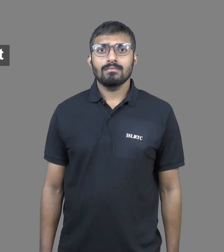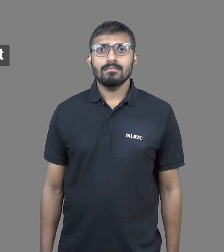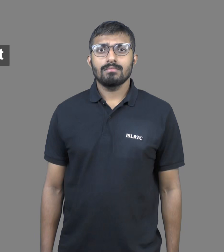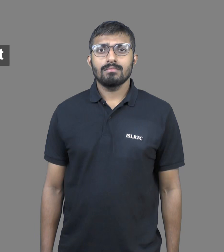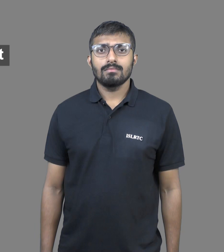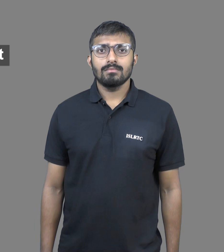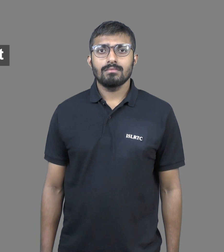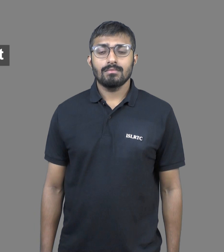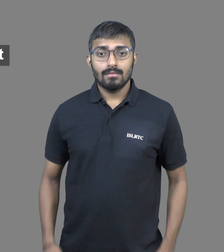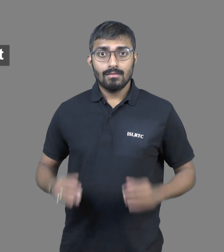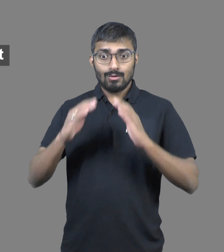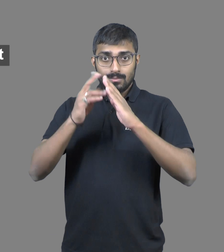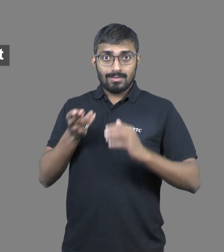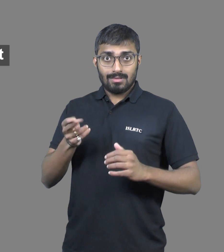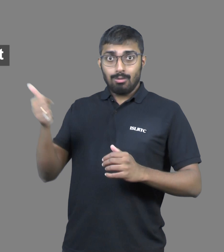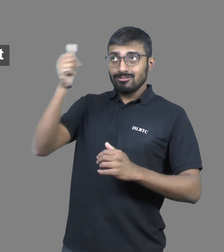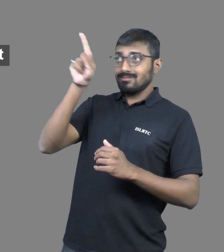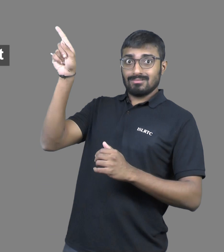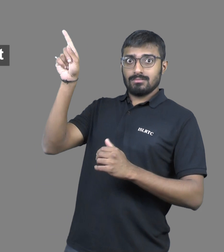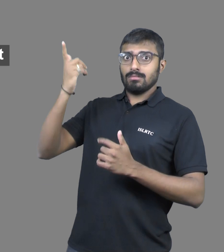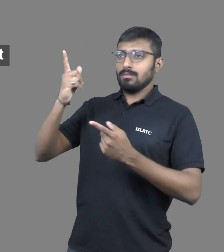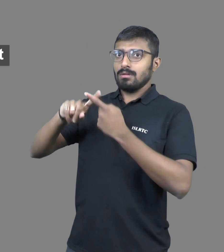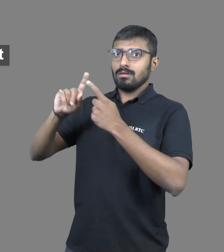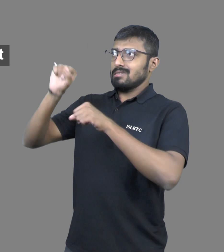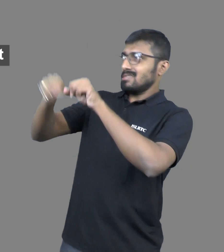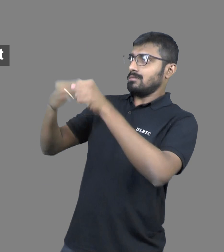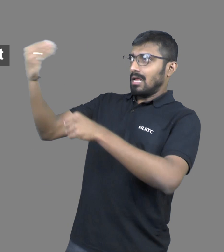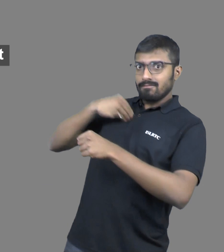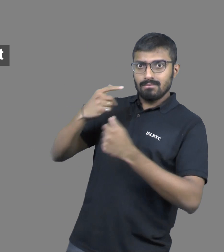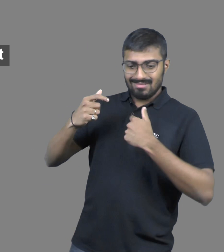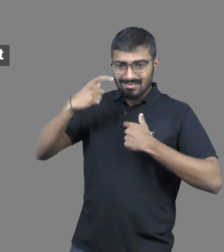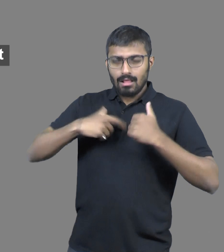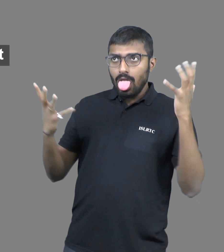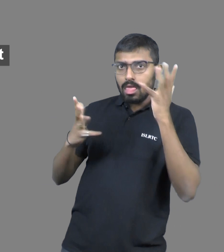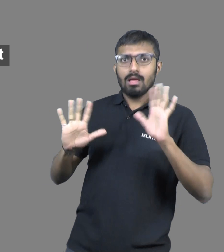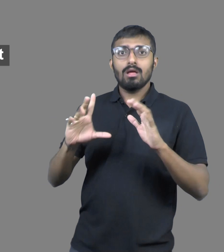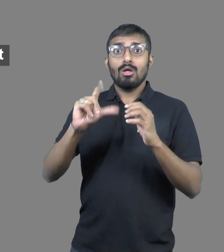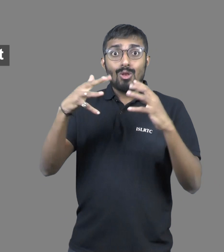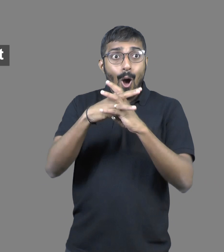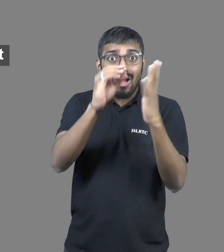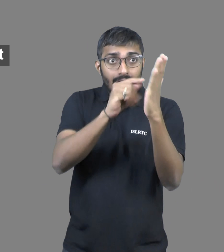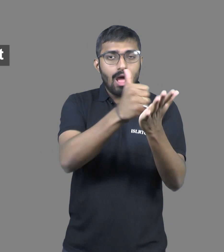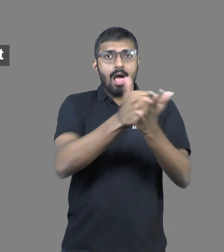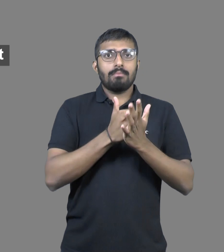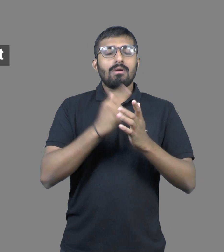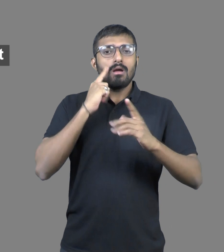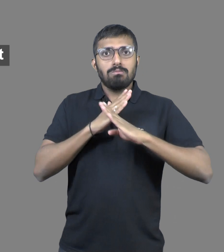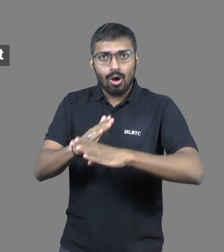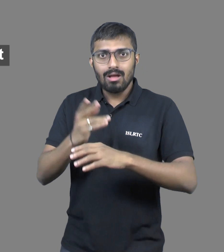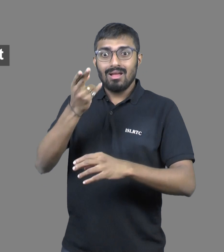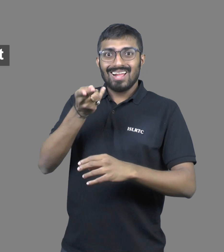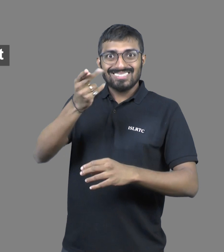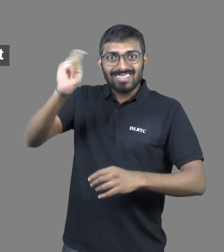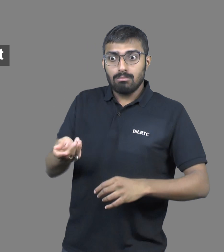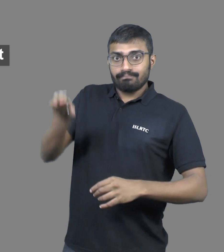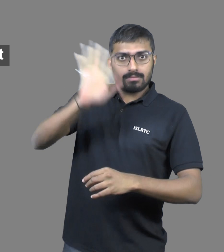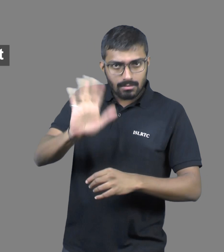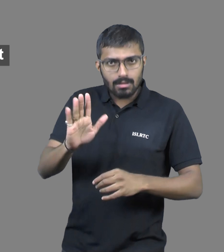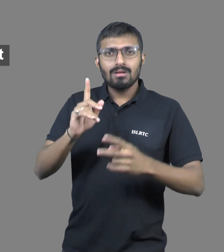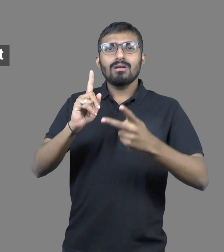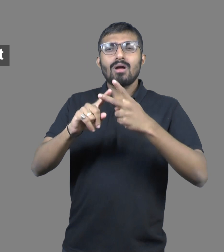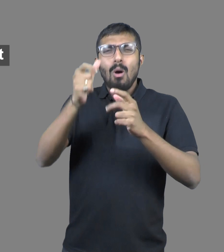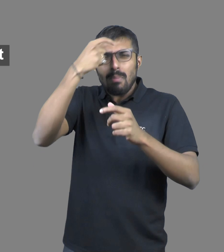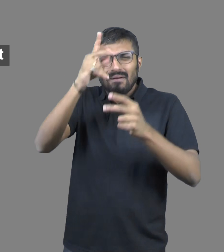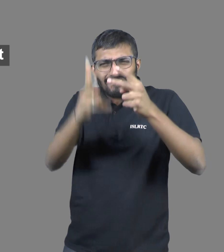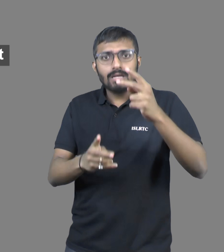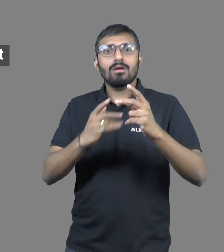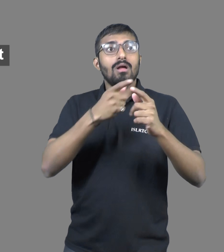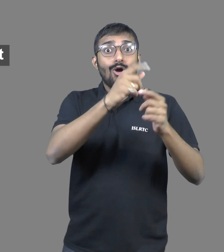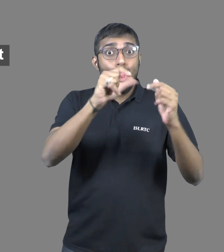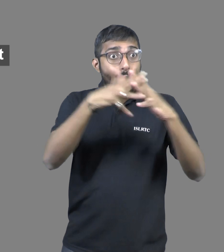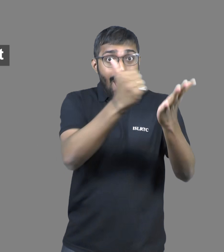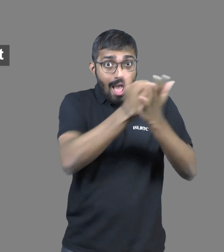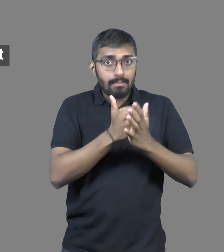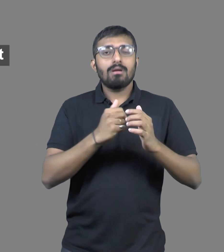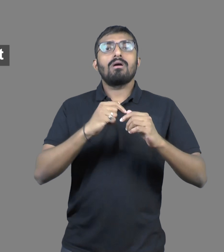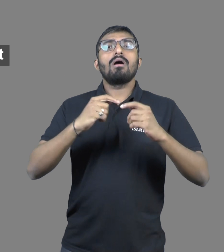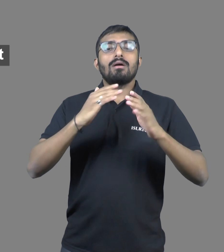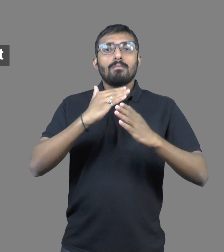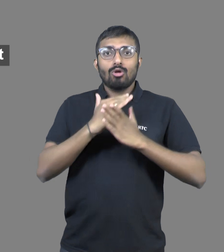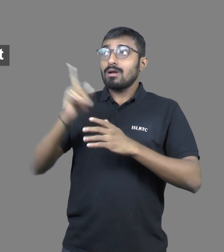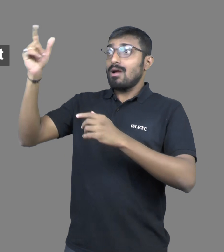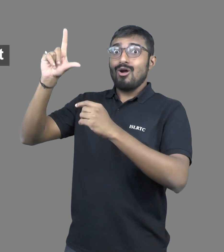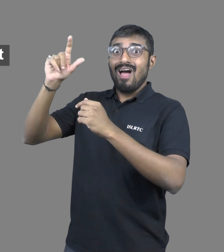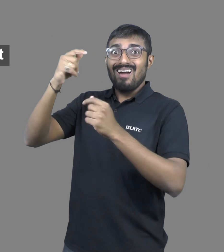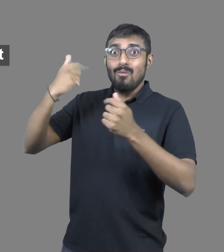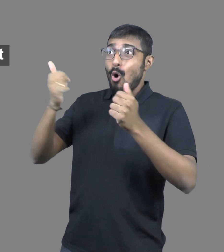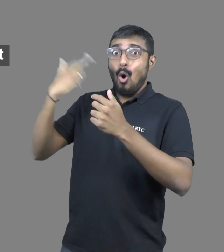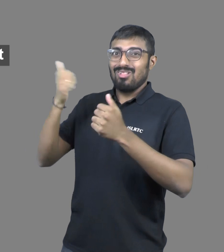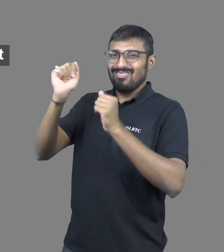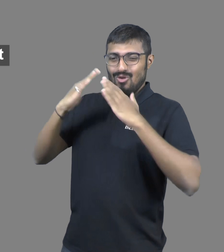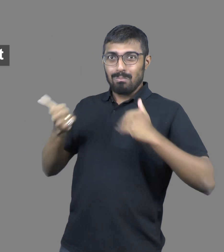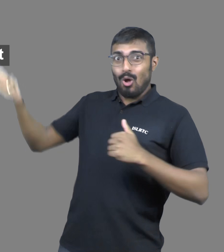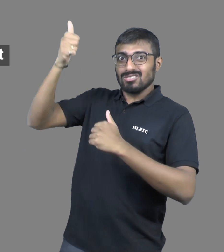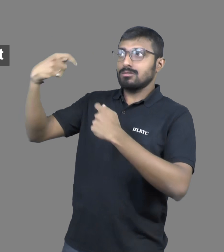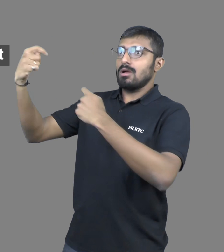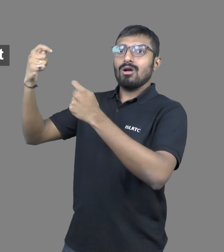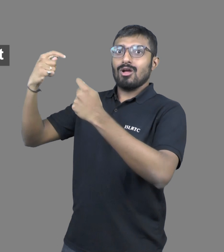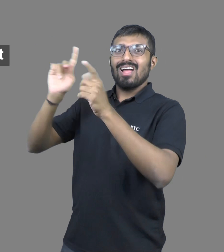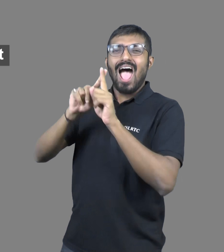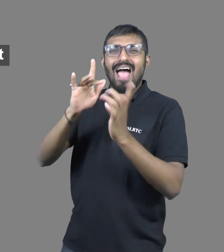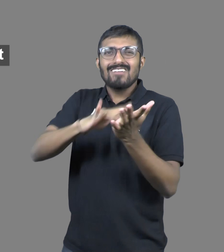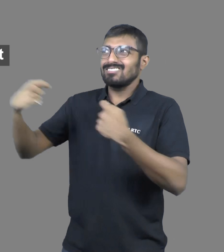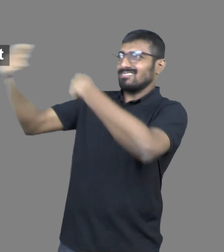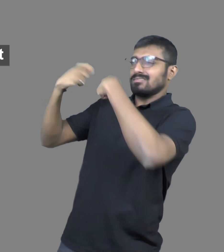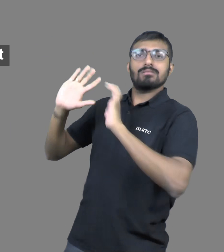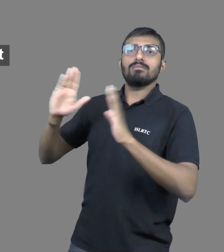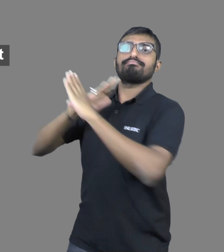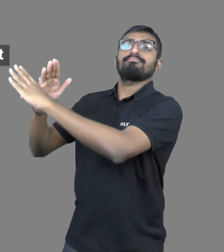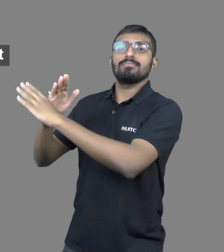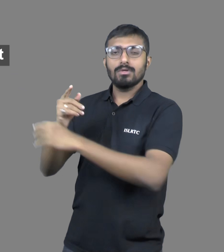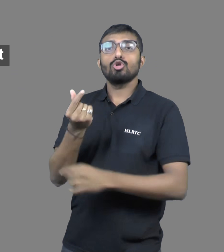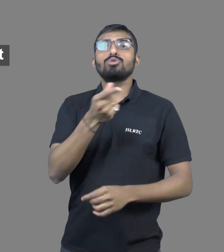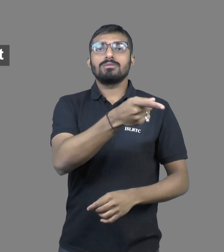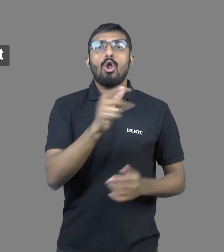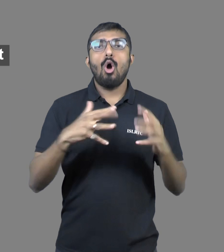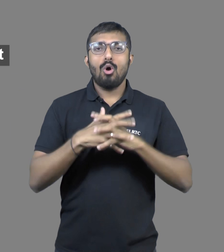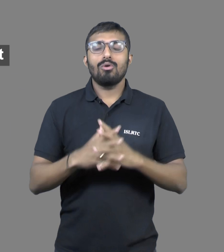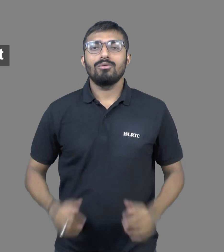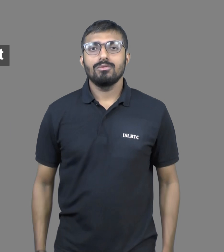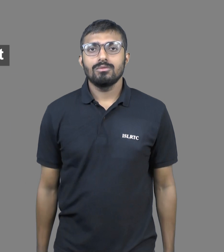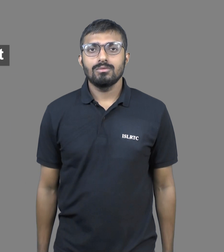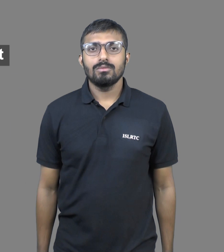Rent Control Act